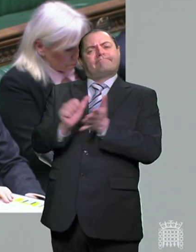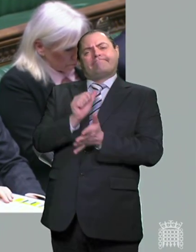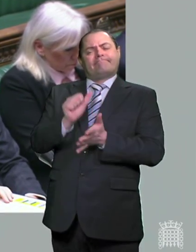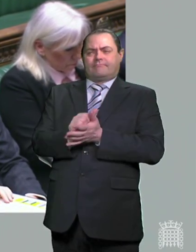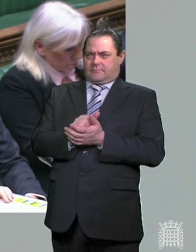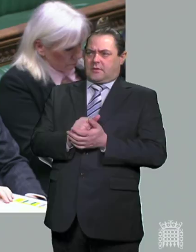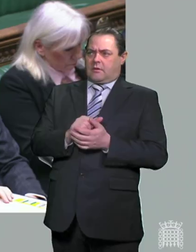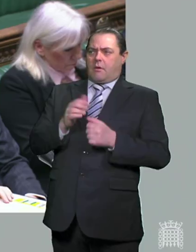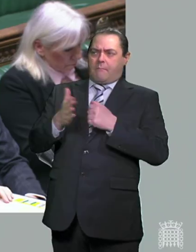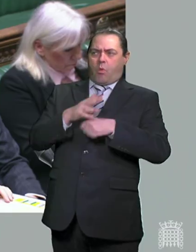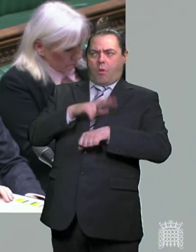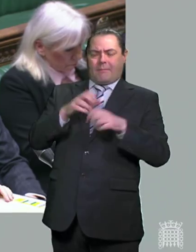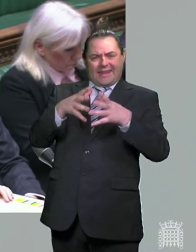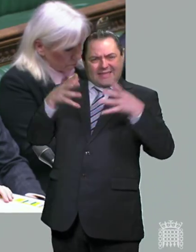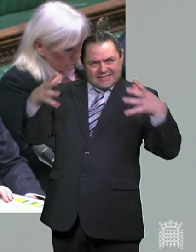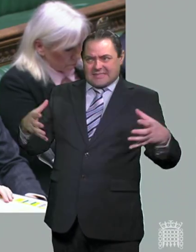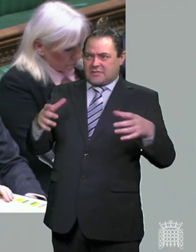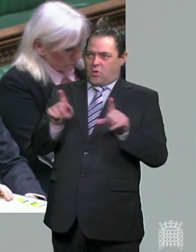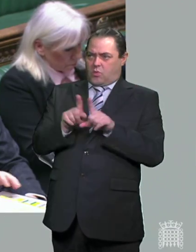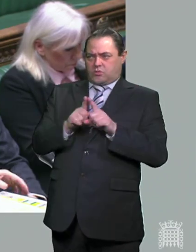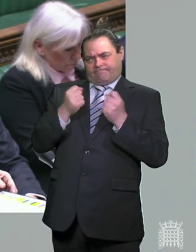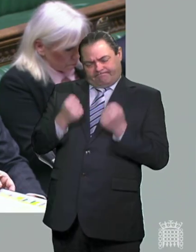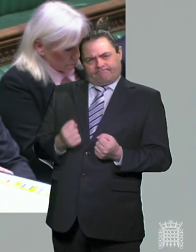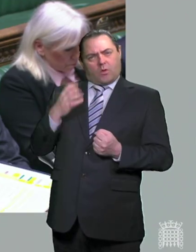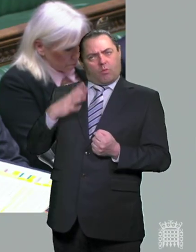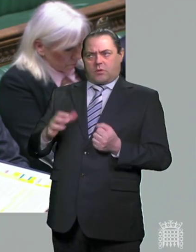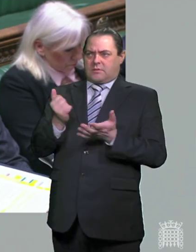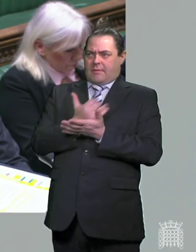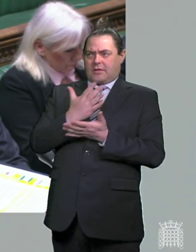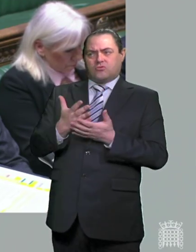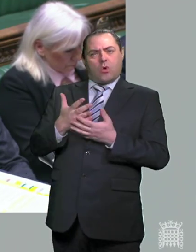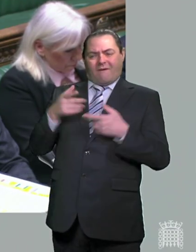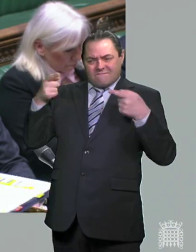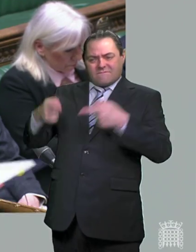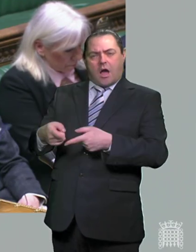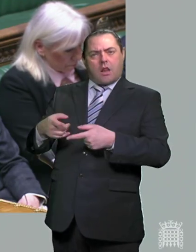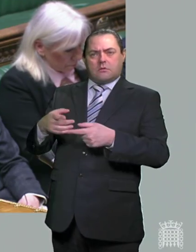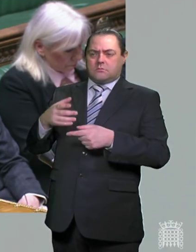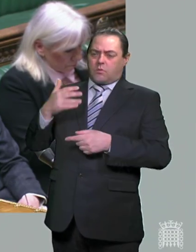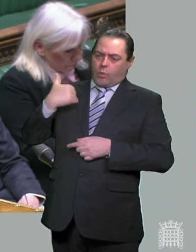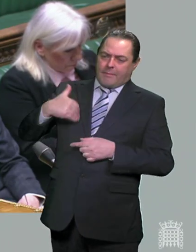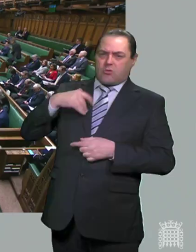We have more police officers than ever, and we are determined to stamp out violence against women and girls.